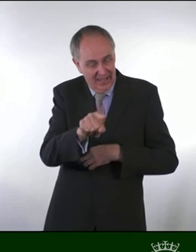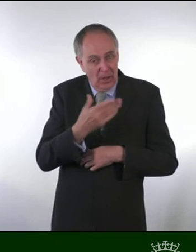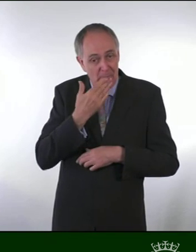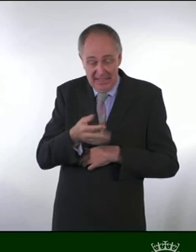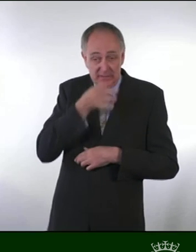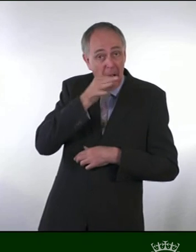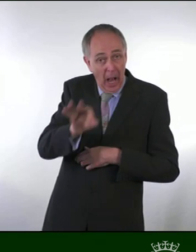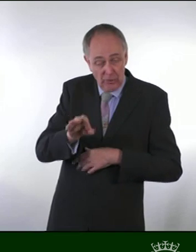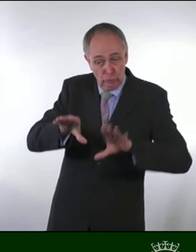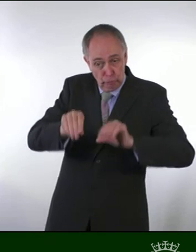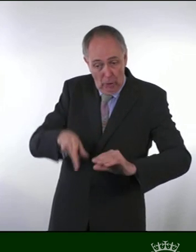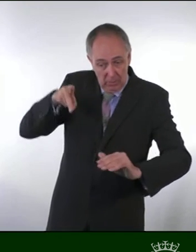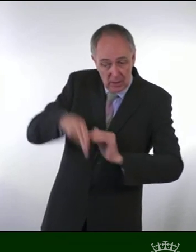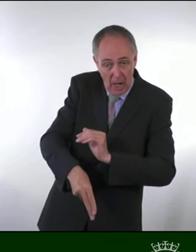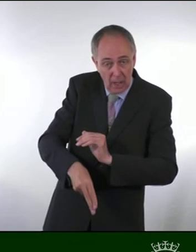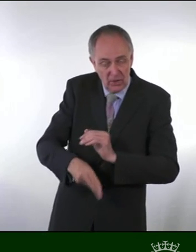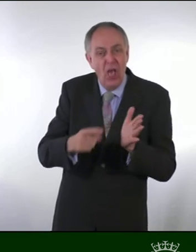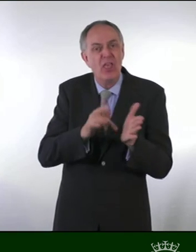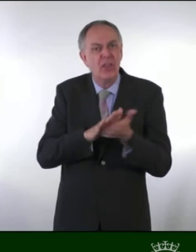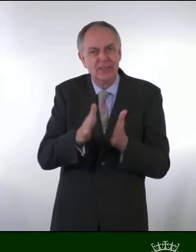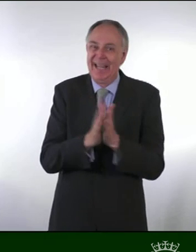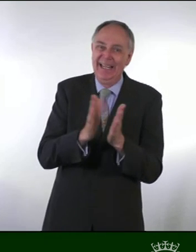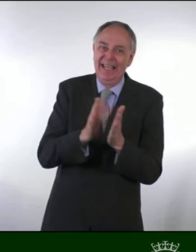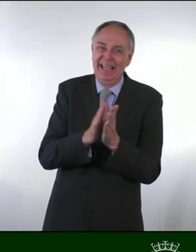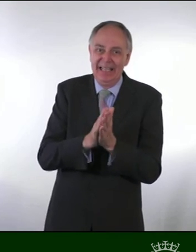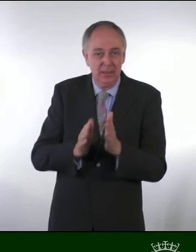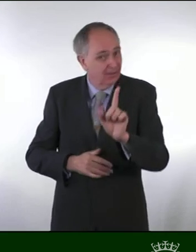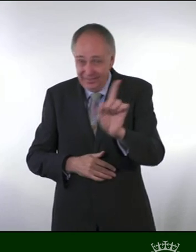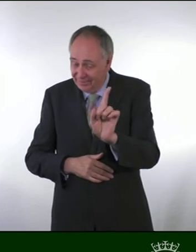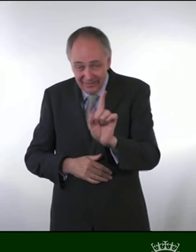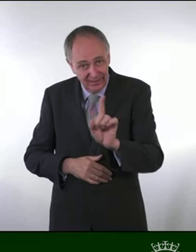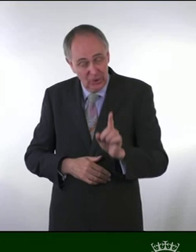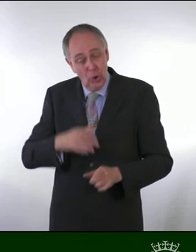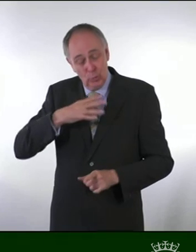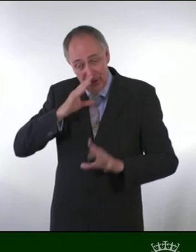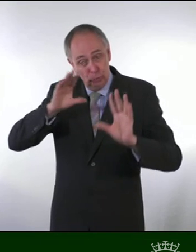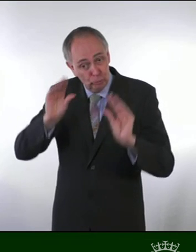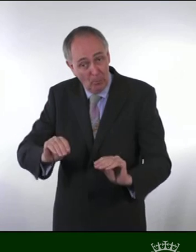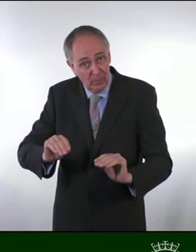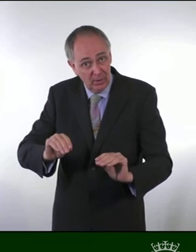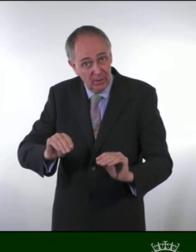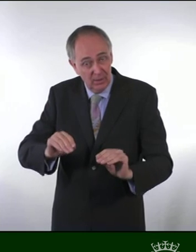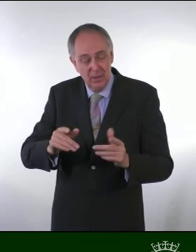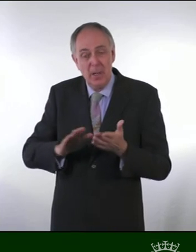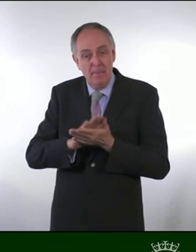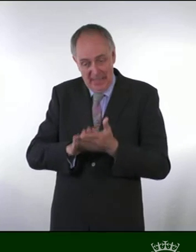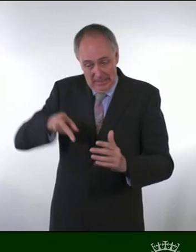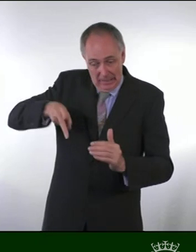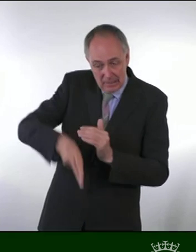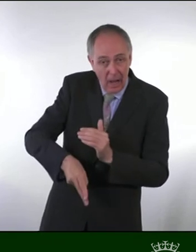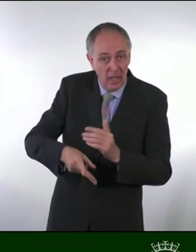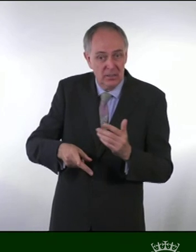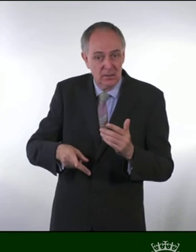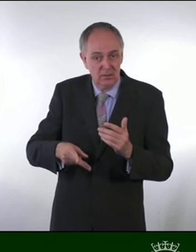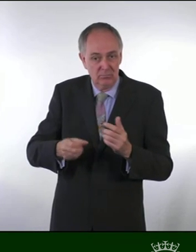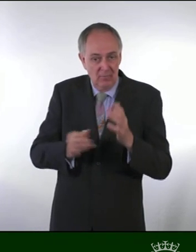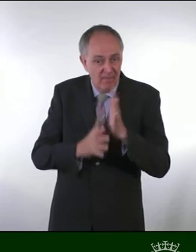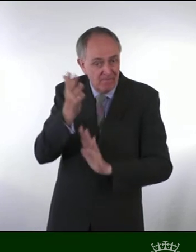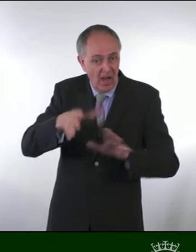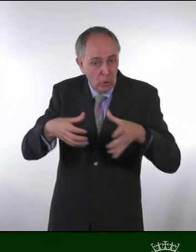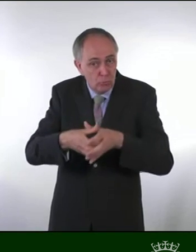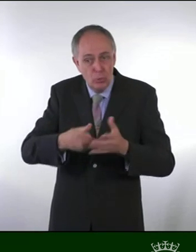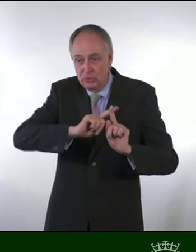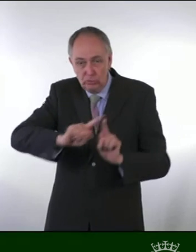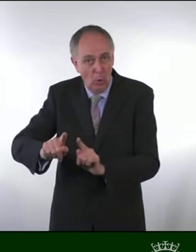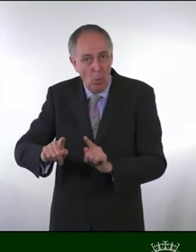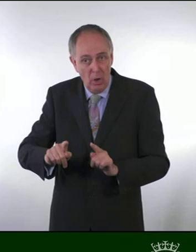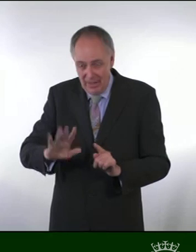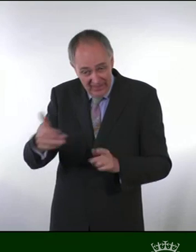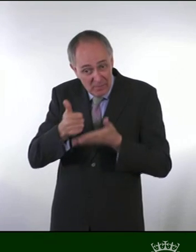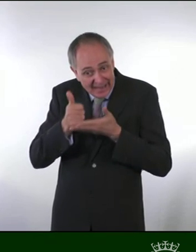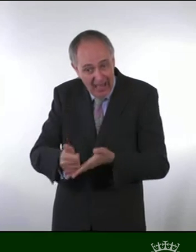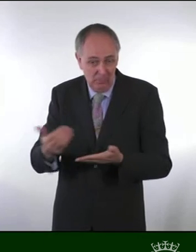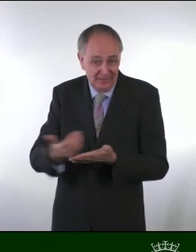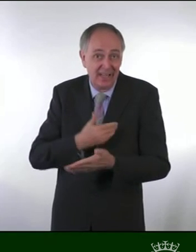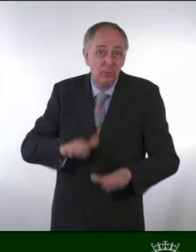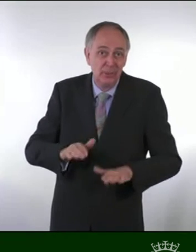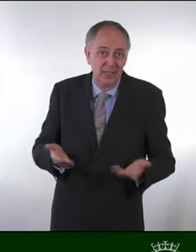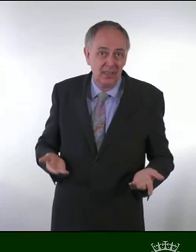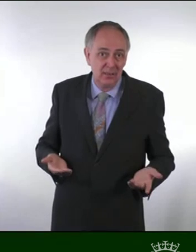Clapping on Thursdays is well and good, but will he put his money where his mouth is and ensure that no fire authority needs to cut frontline firefighters when they have been helping to save our country?